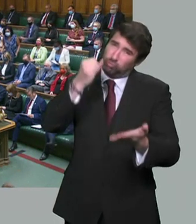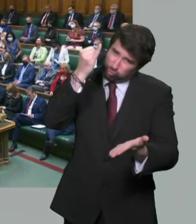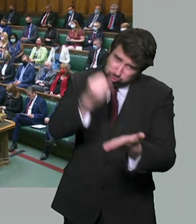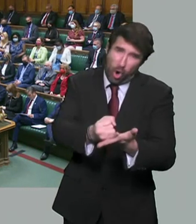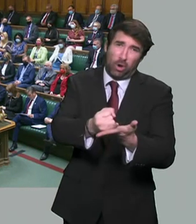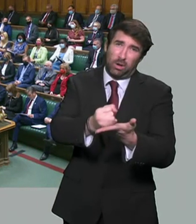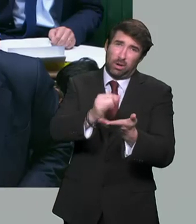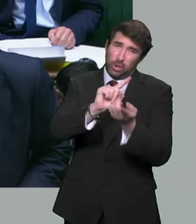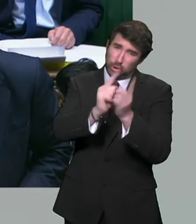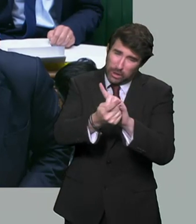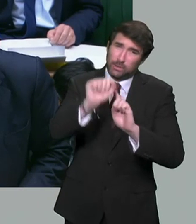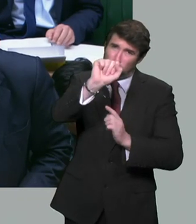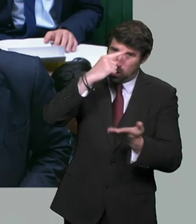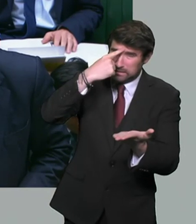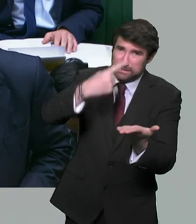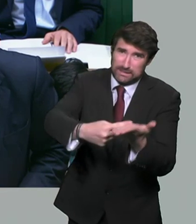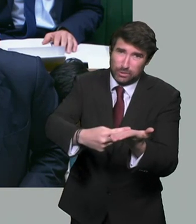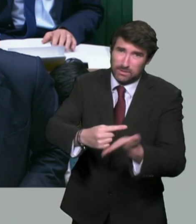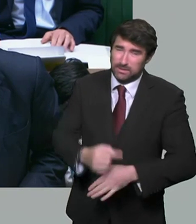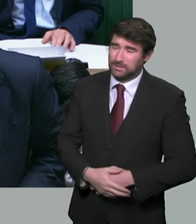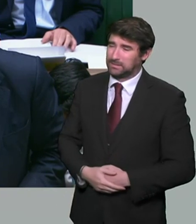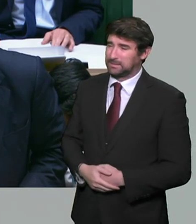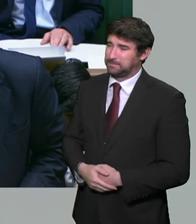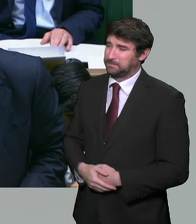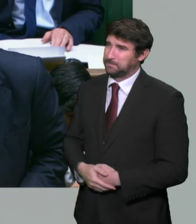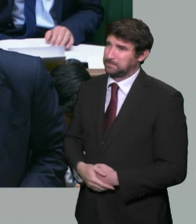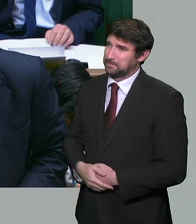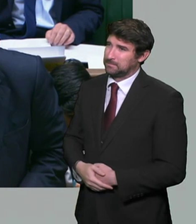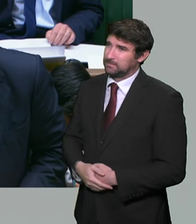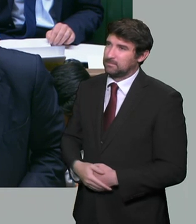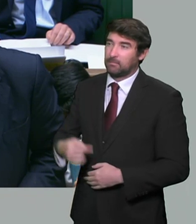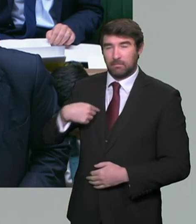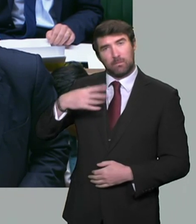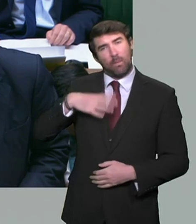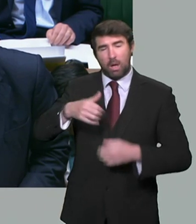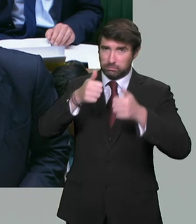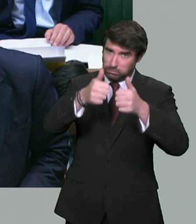Of course I am very grateful to everybody who helps with food banks, and they do a fantastic job.